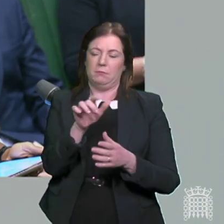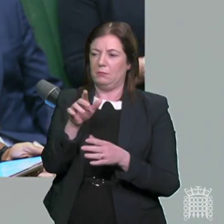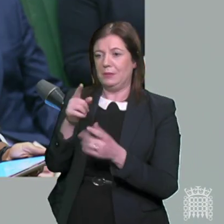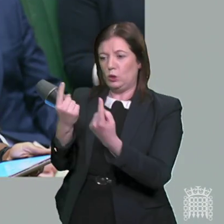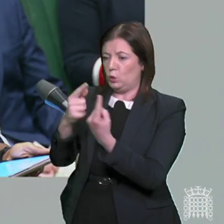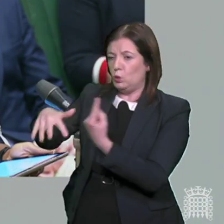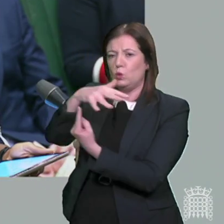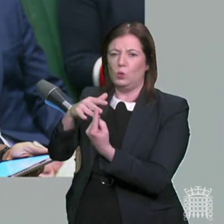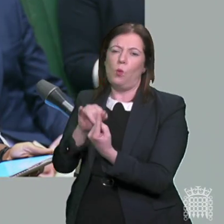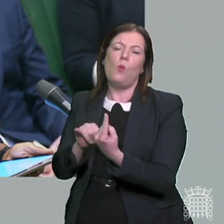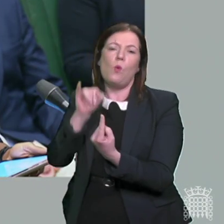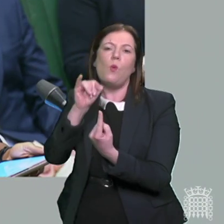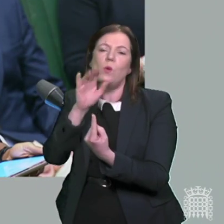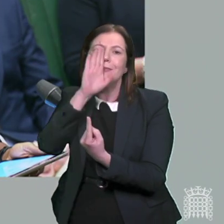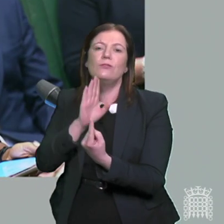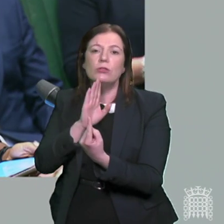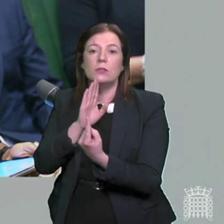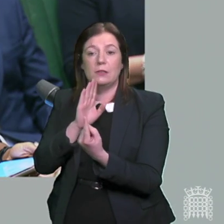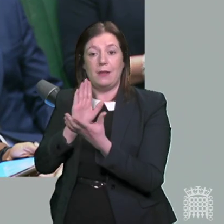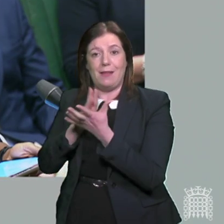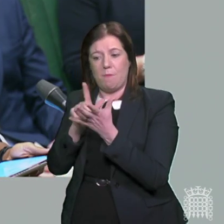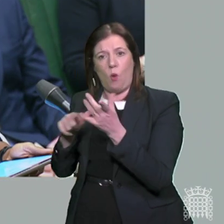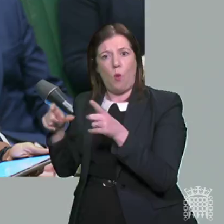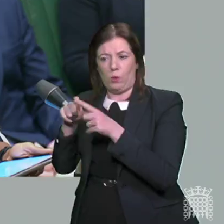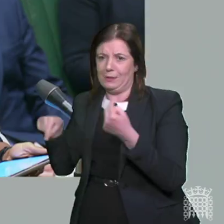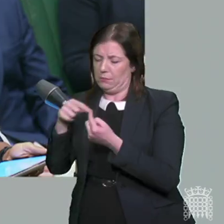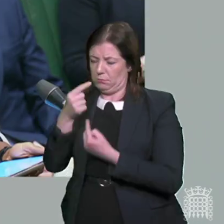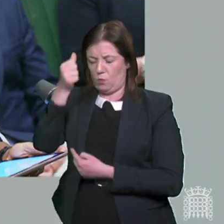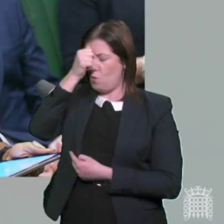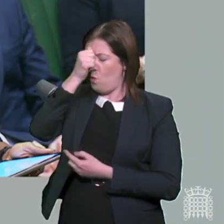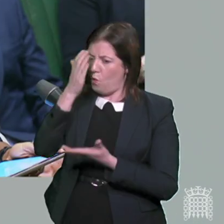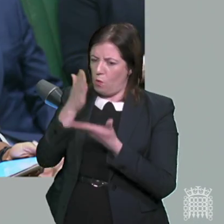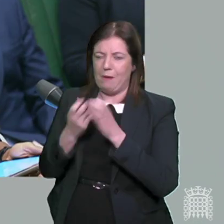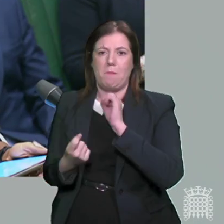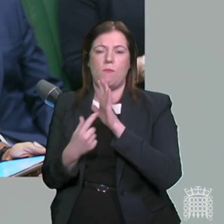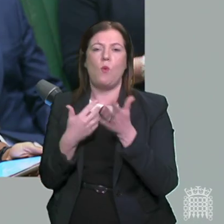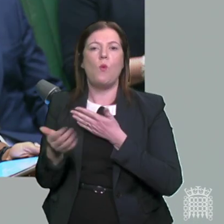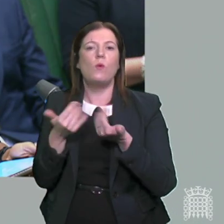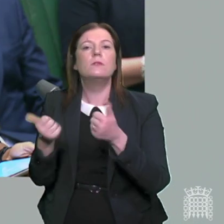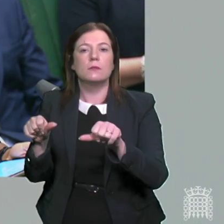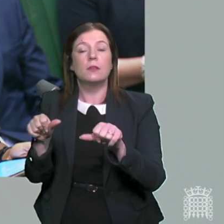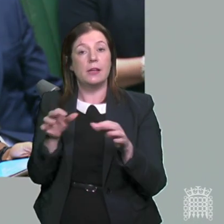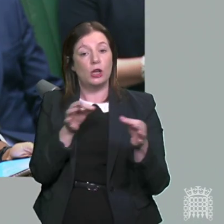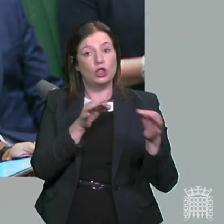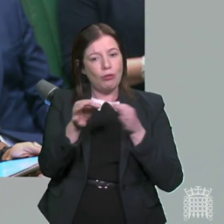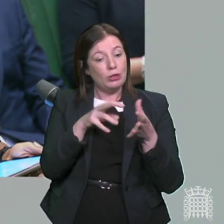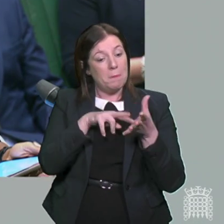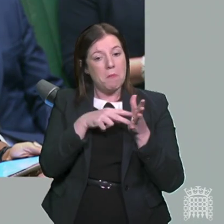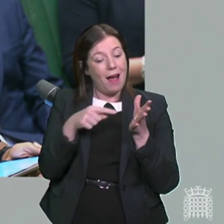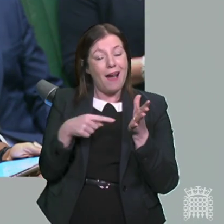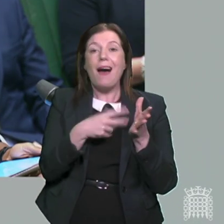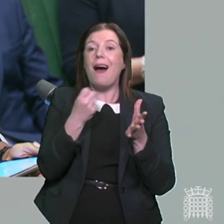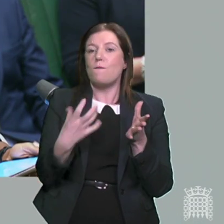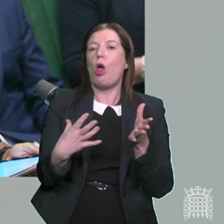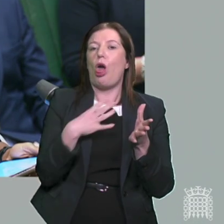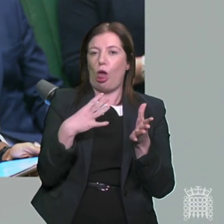My colleagues in the Ministry of Defence take it very seriously and have a strategy and a plan to tackle it.